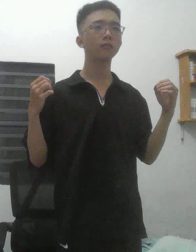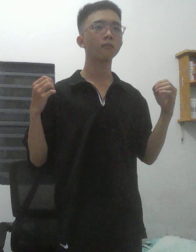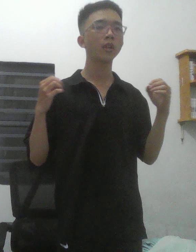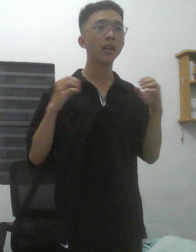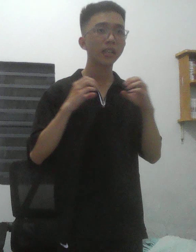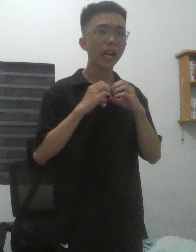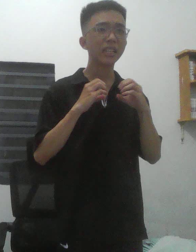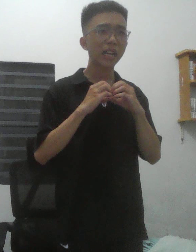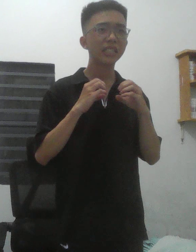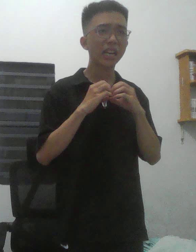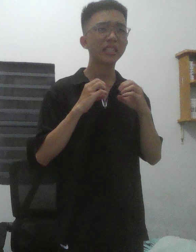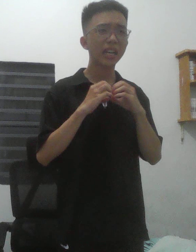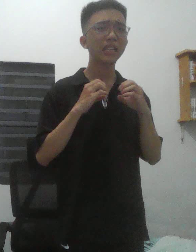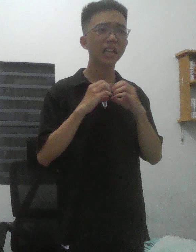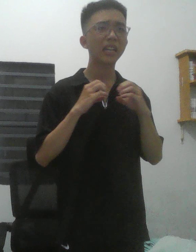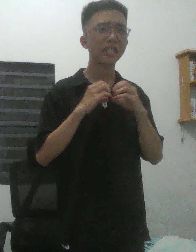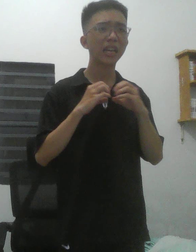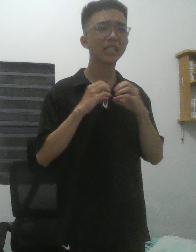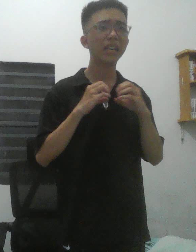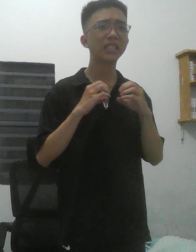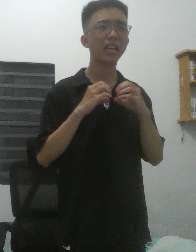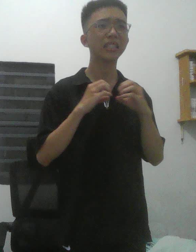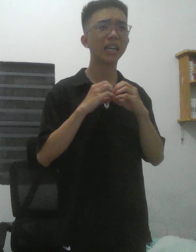cai nhau